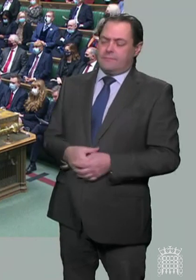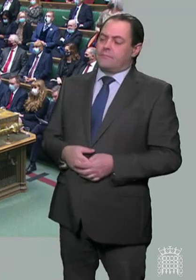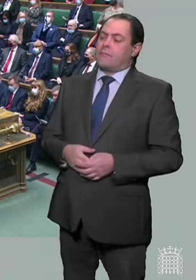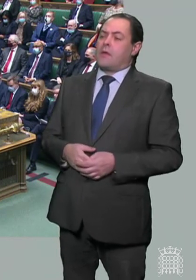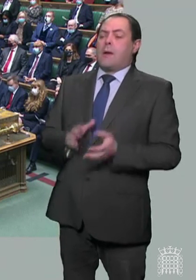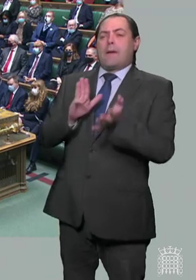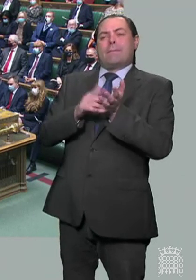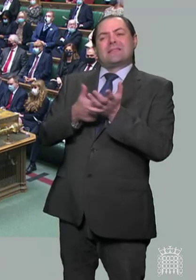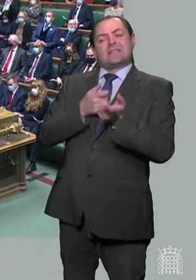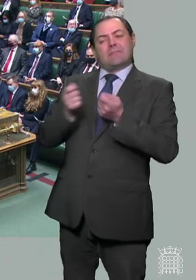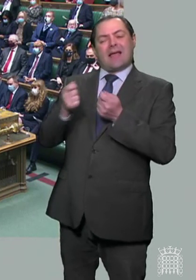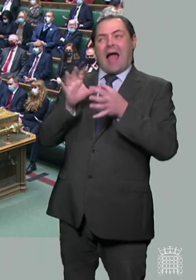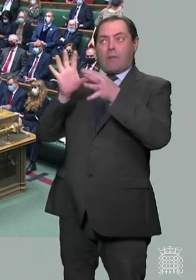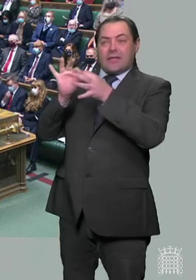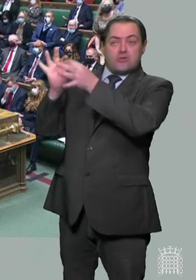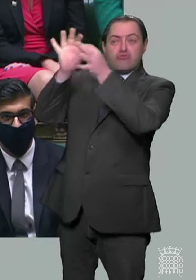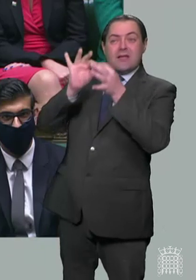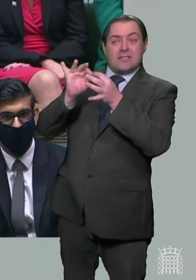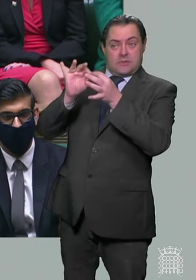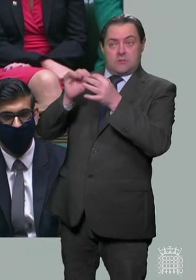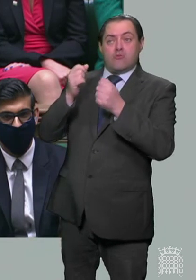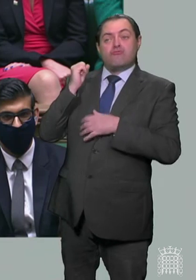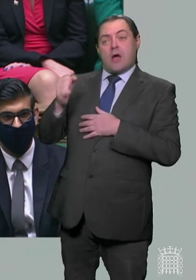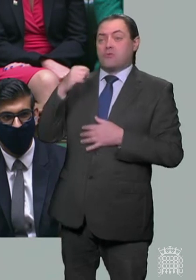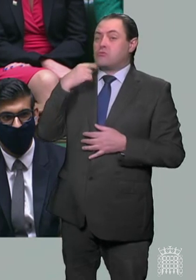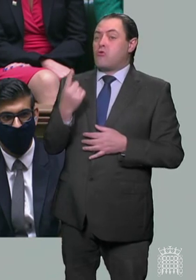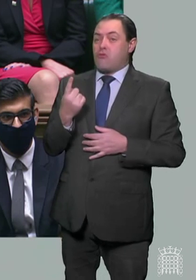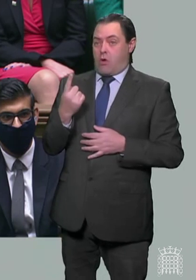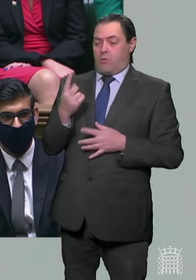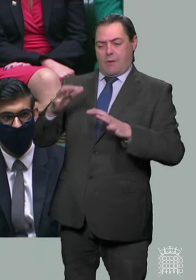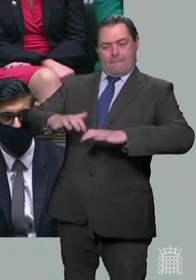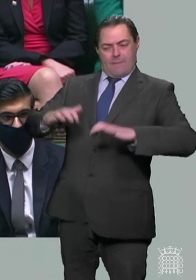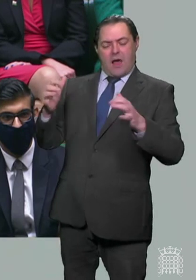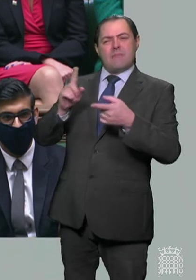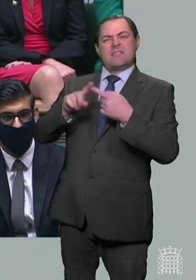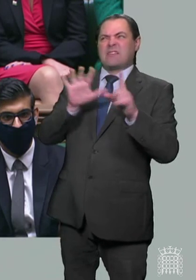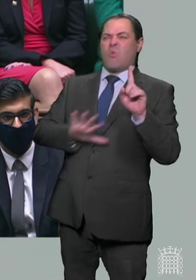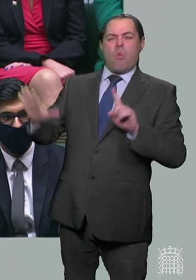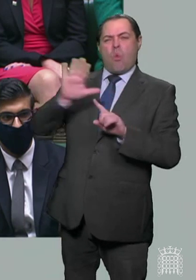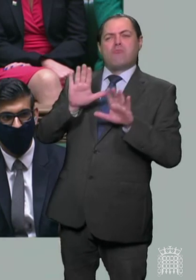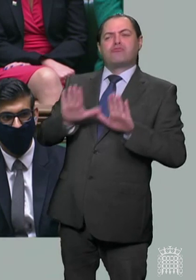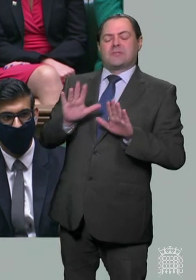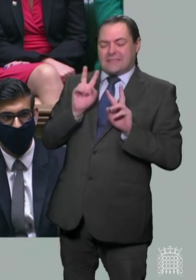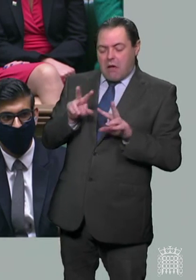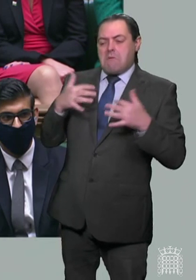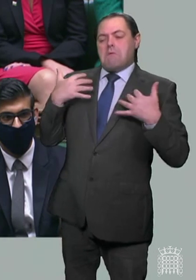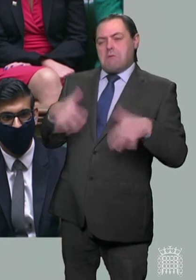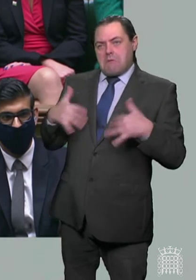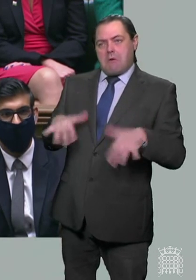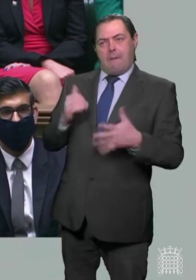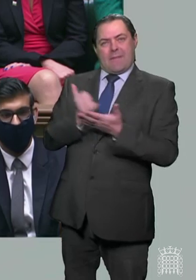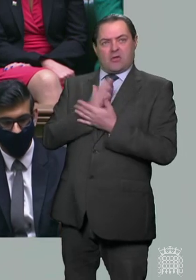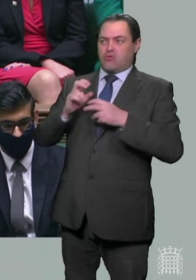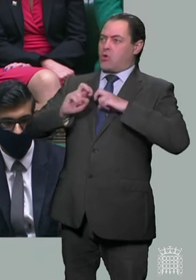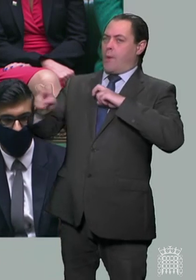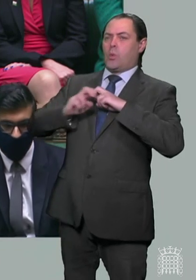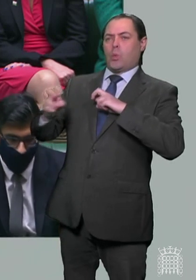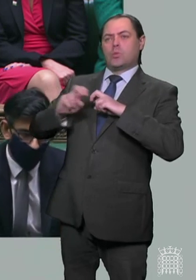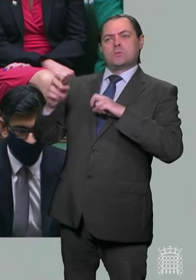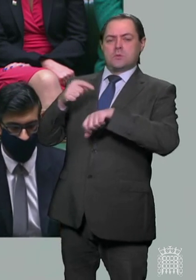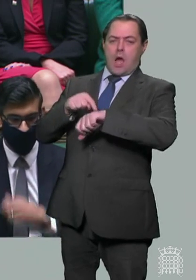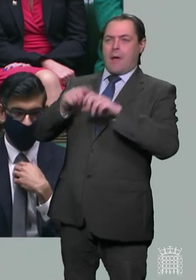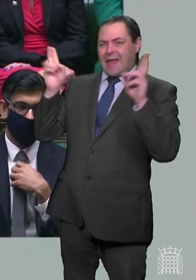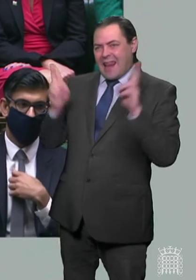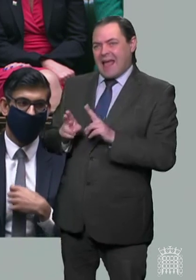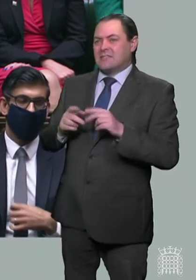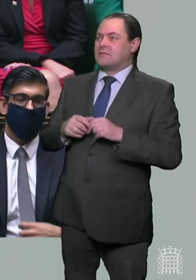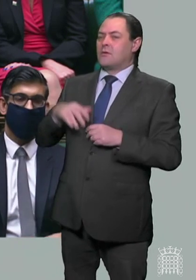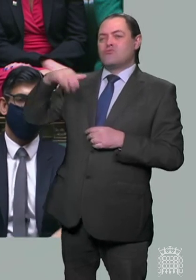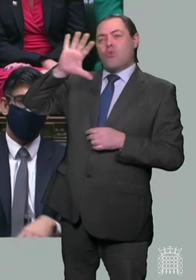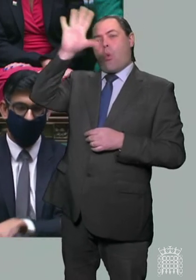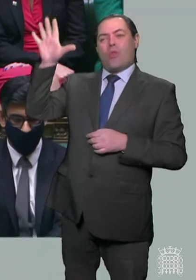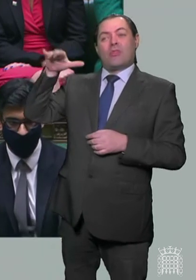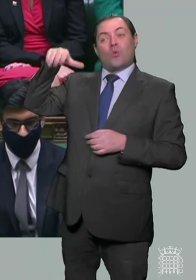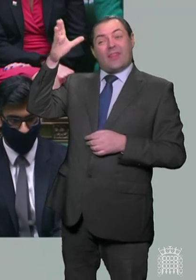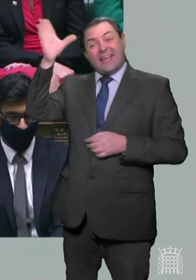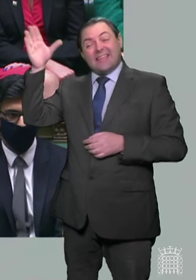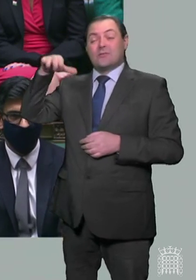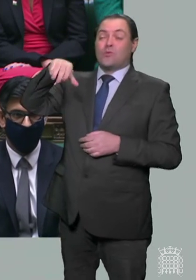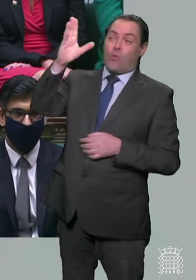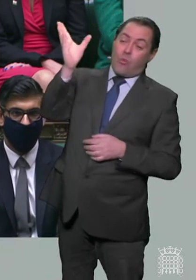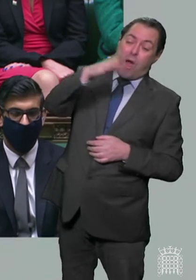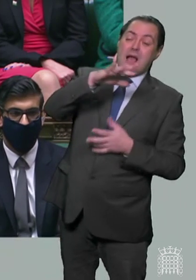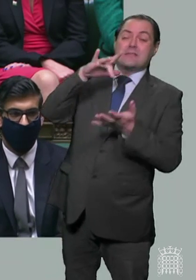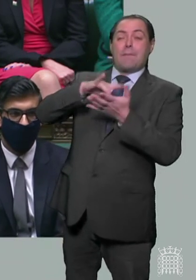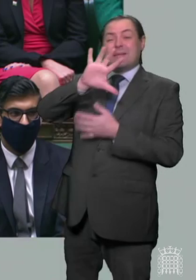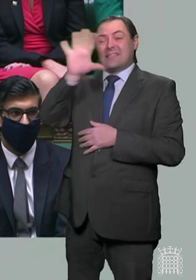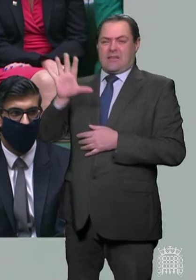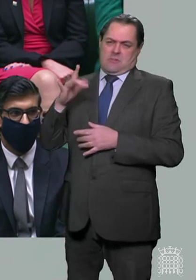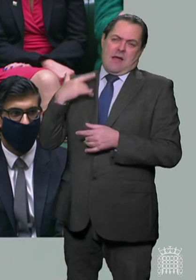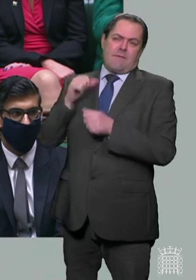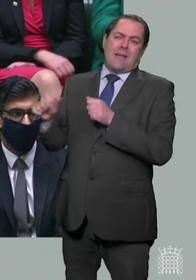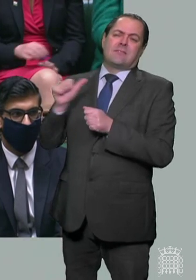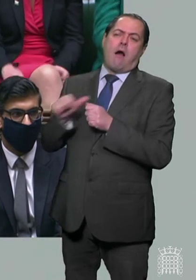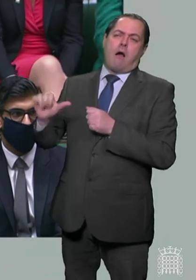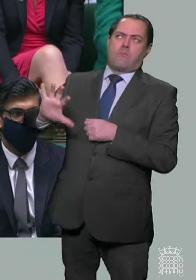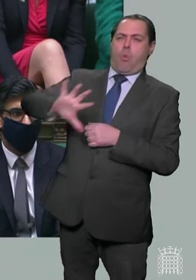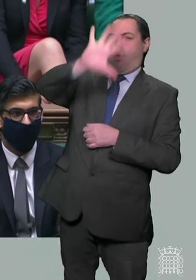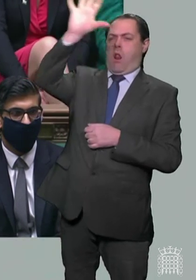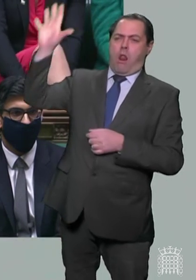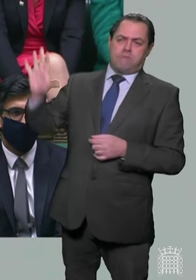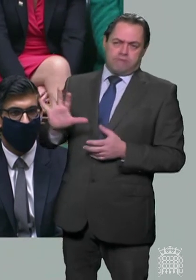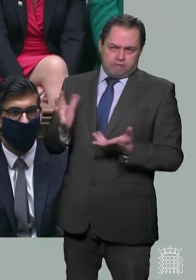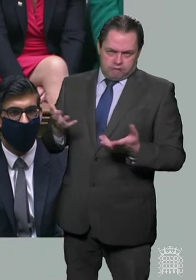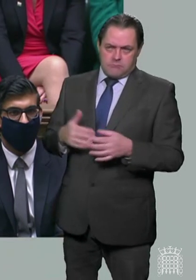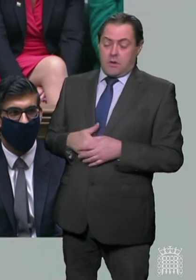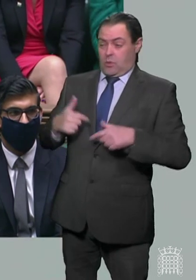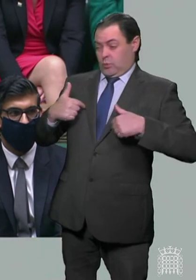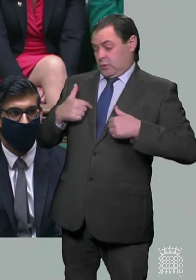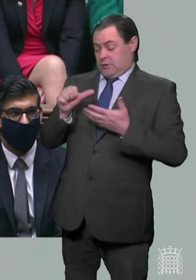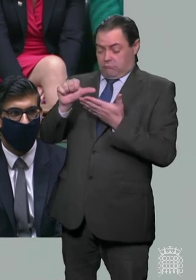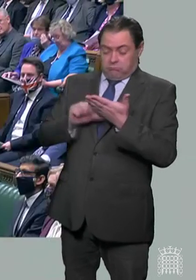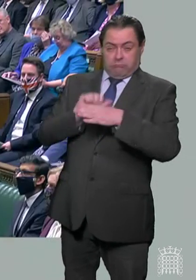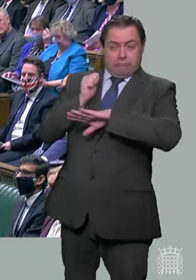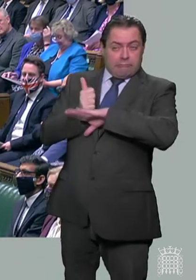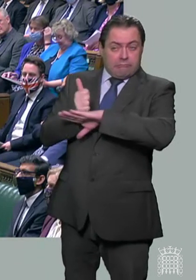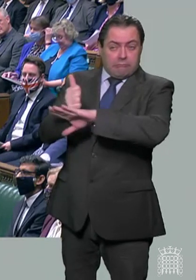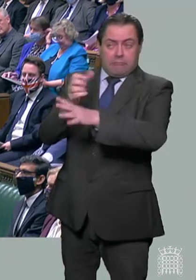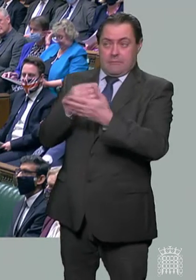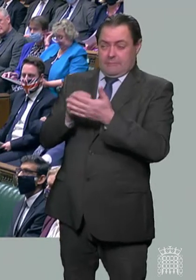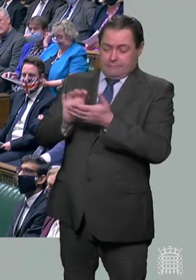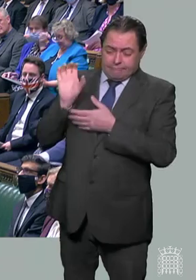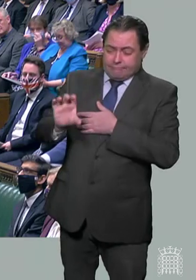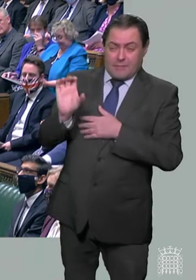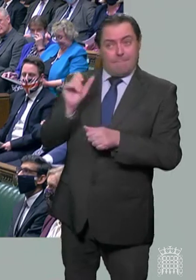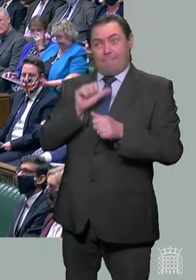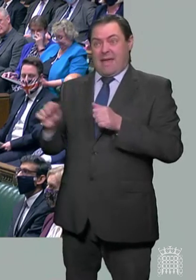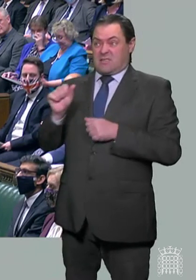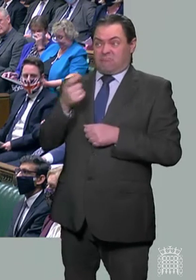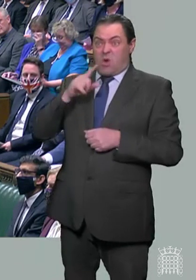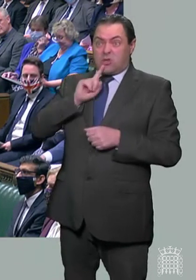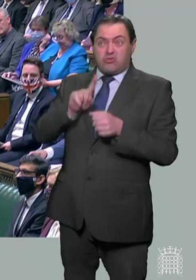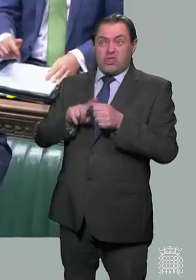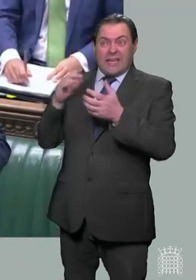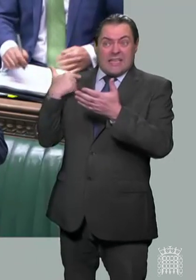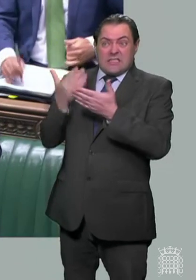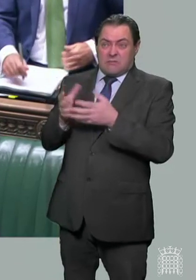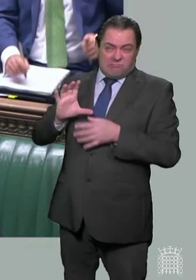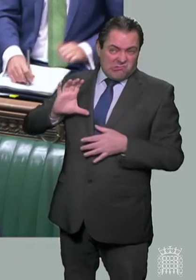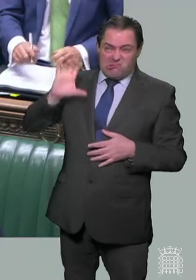When we produce our integrated rail plan tomorrow, people across the House and across the country will see what we are doing to cut journey times to make life easier and better for people in the north-east, in the north-west and in the midlands—across the whole of the north of the country—with the biggest programme of investment in rail for a century.